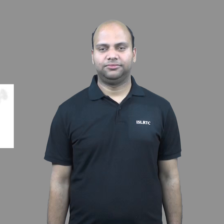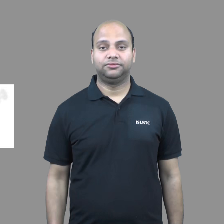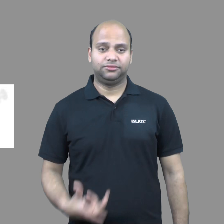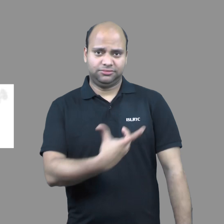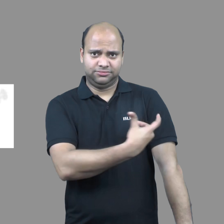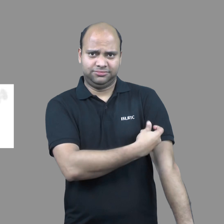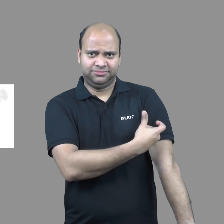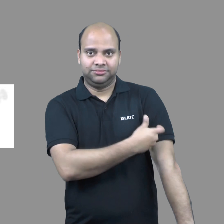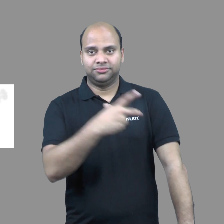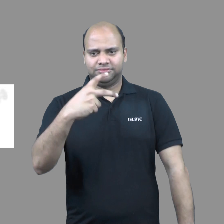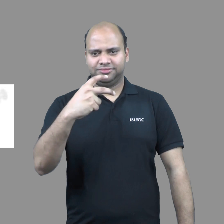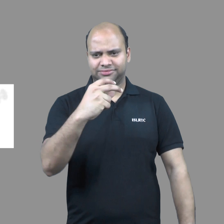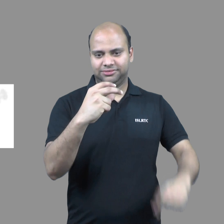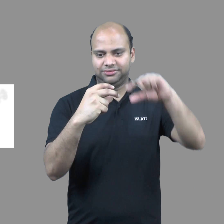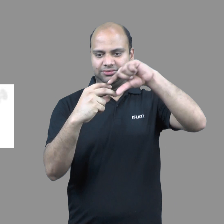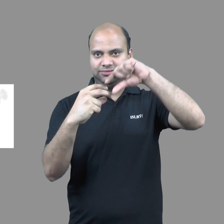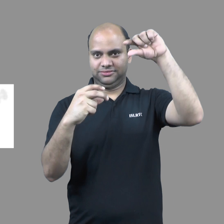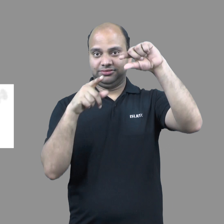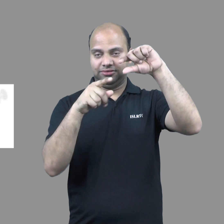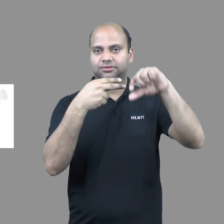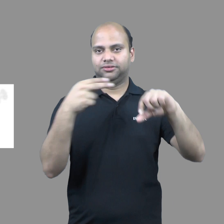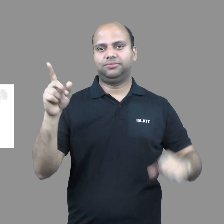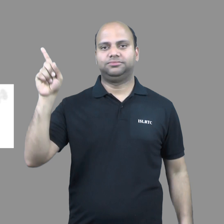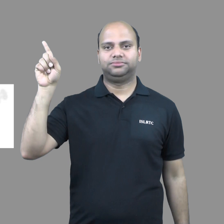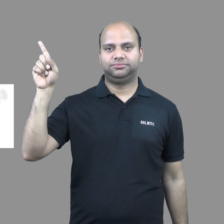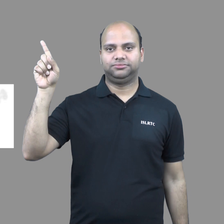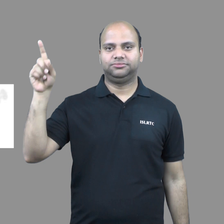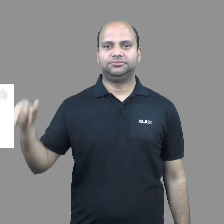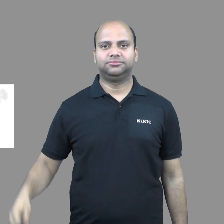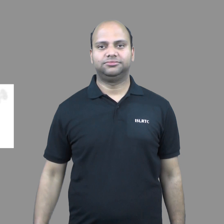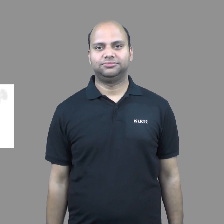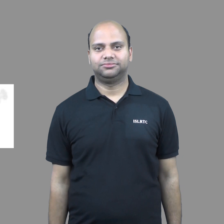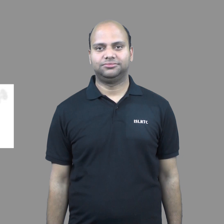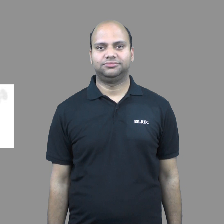Syringe